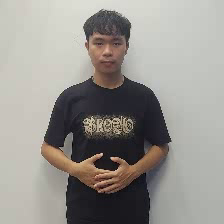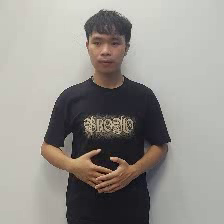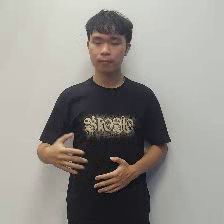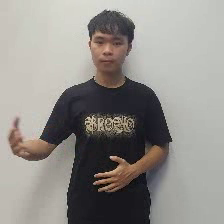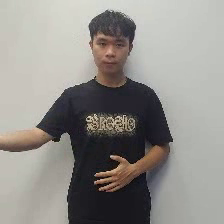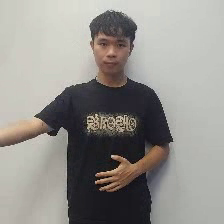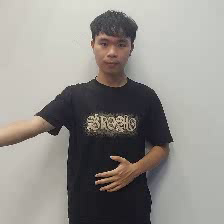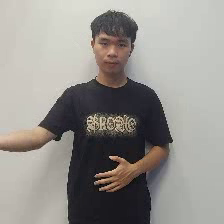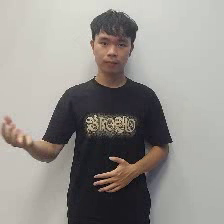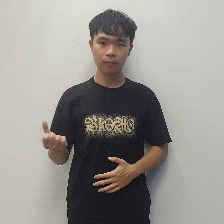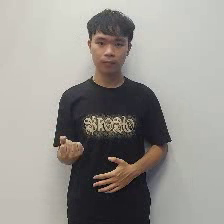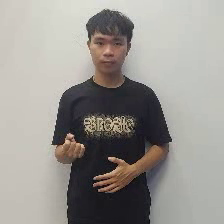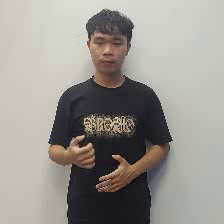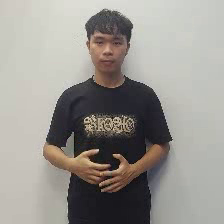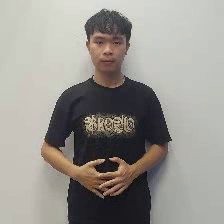Sử dụng